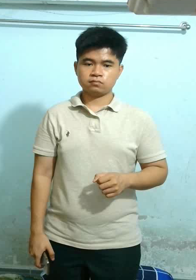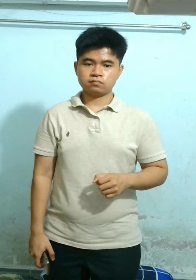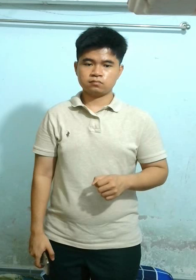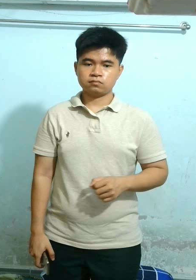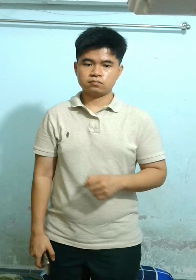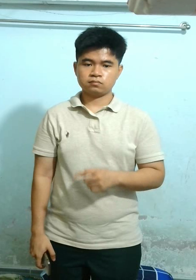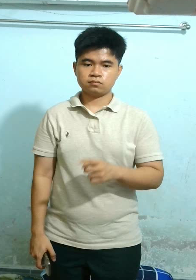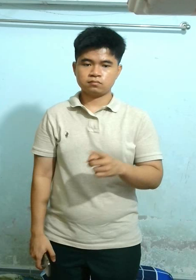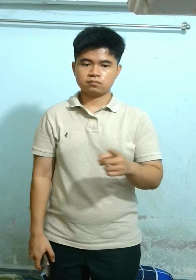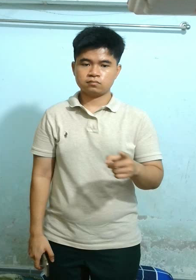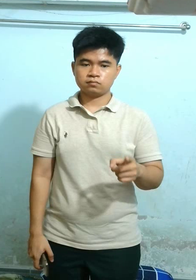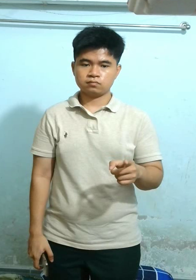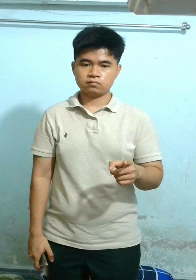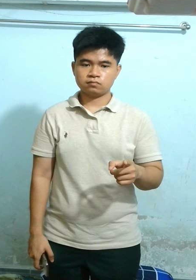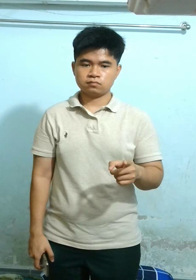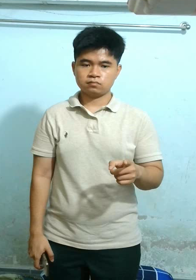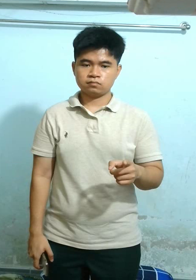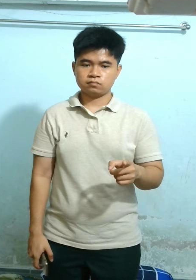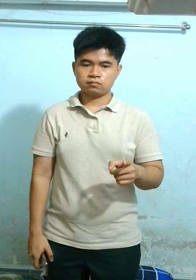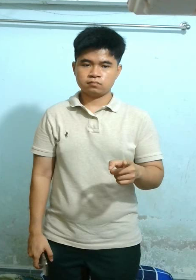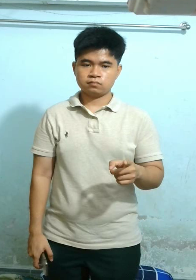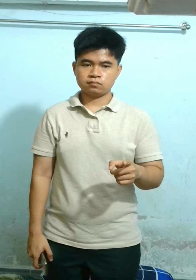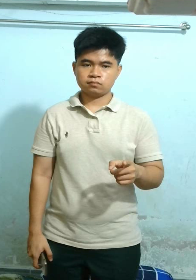ban